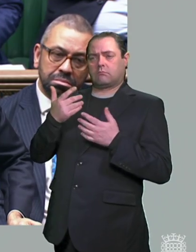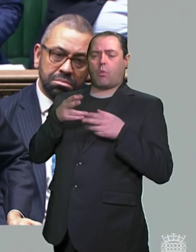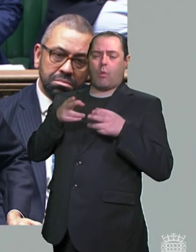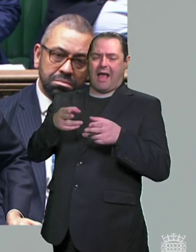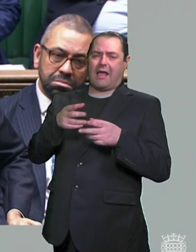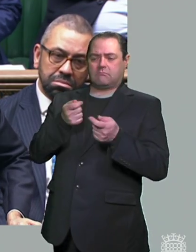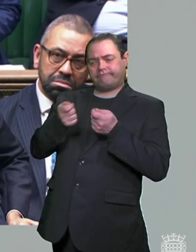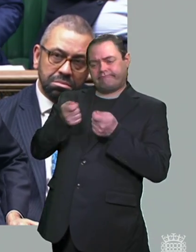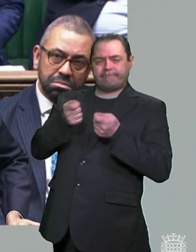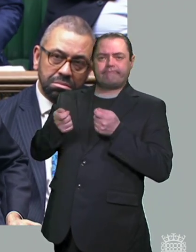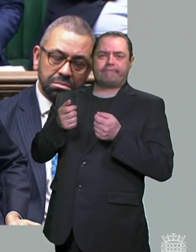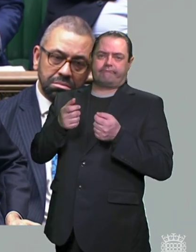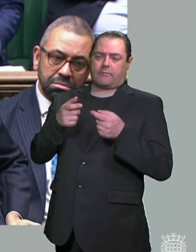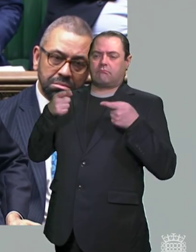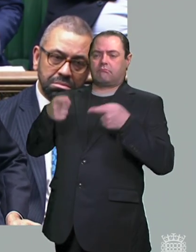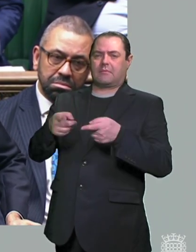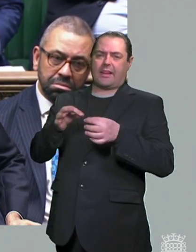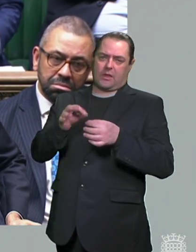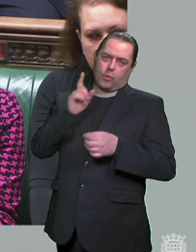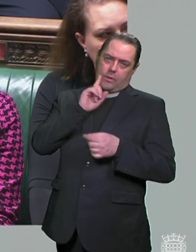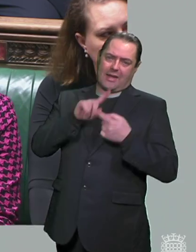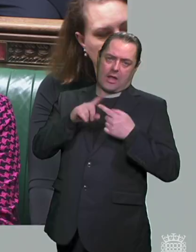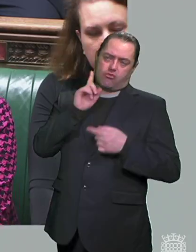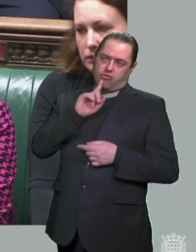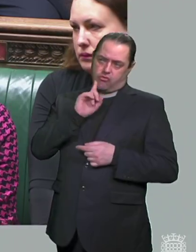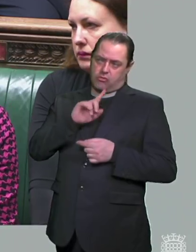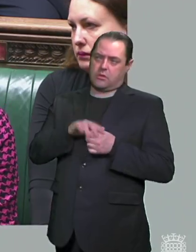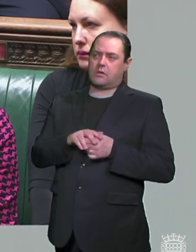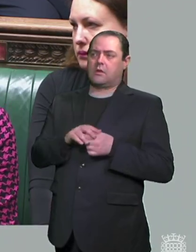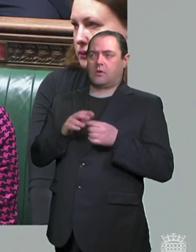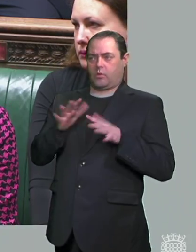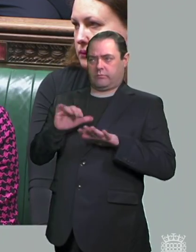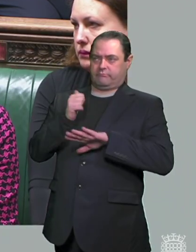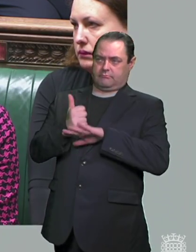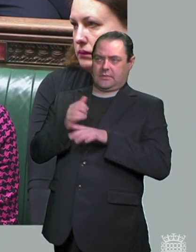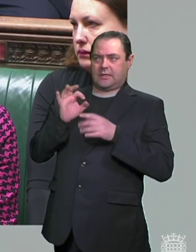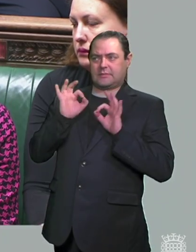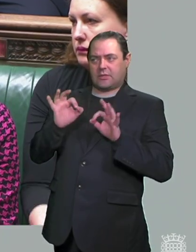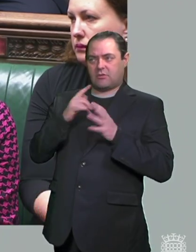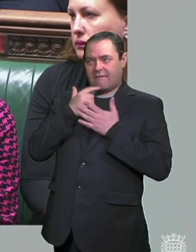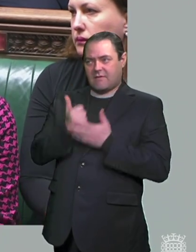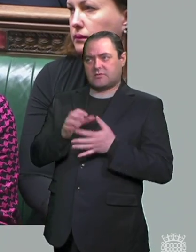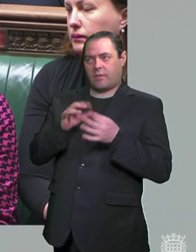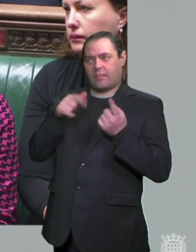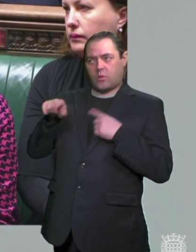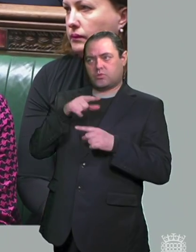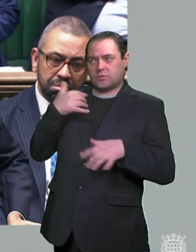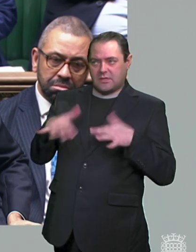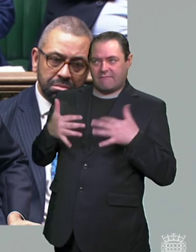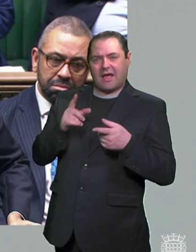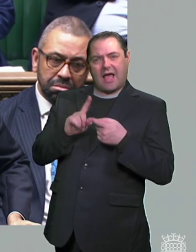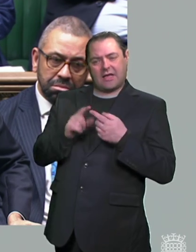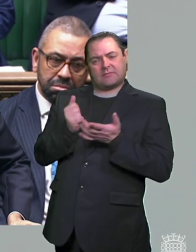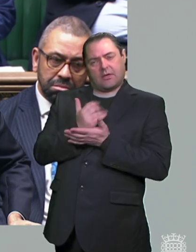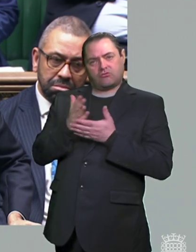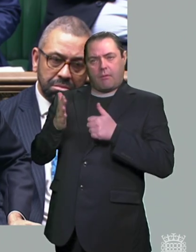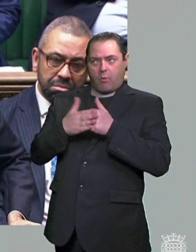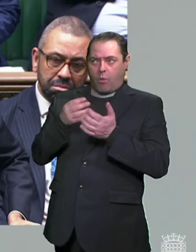This is the Government that introduced the landmark Domestic Abuse Act 2021, which is rolling out specialist advisers for those who suffer and putting in more funding to support victims.